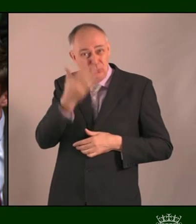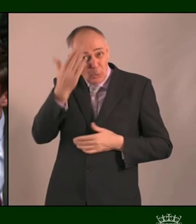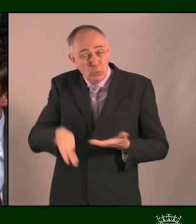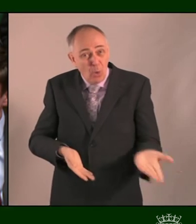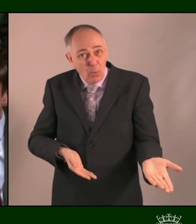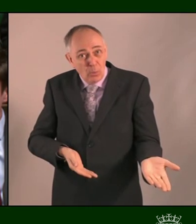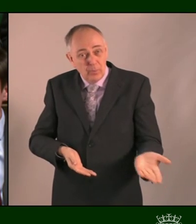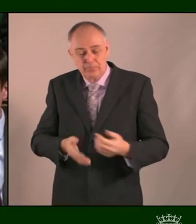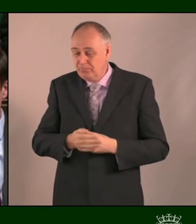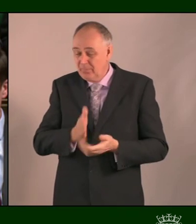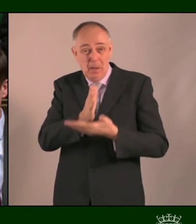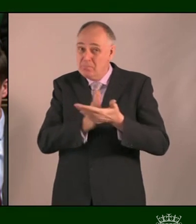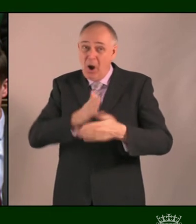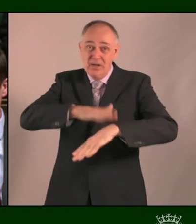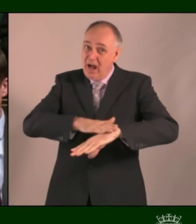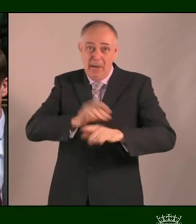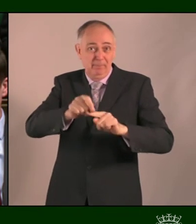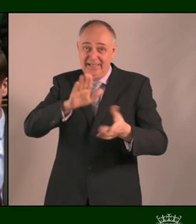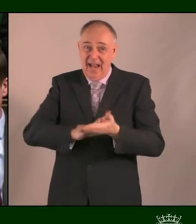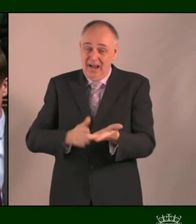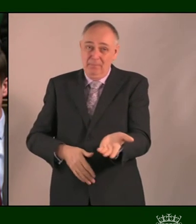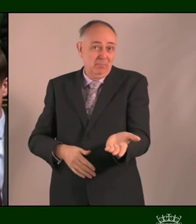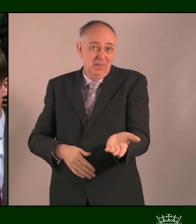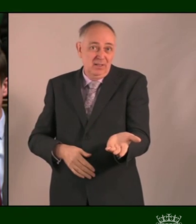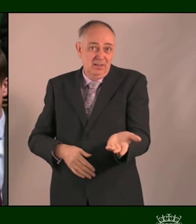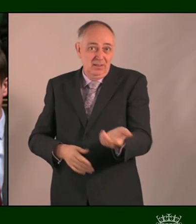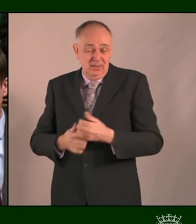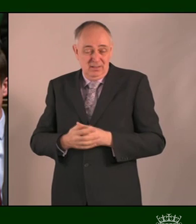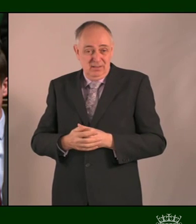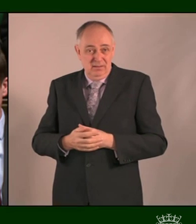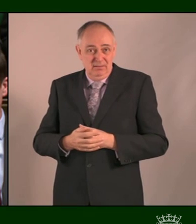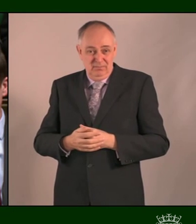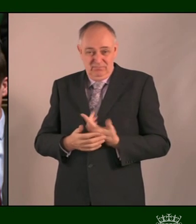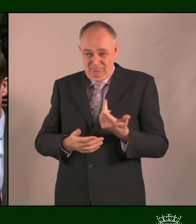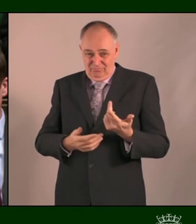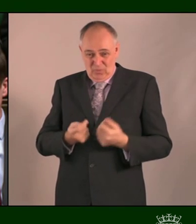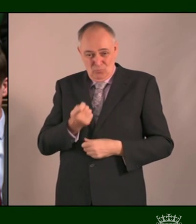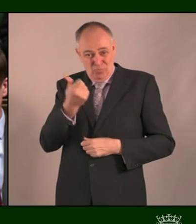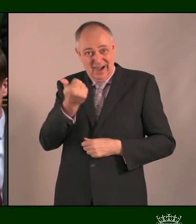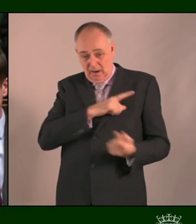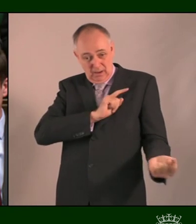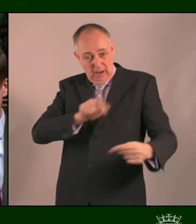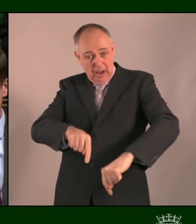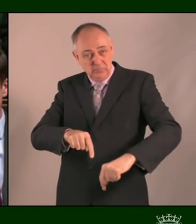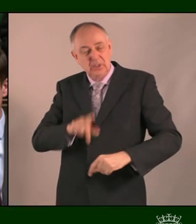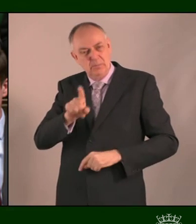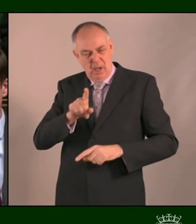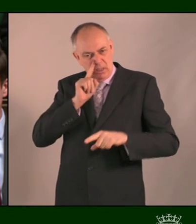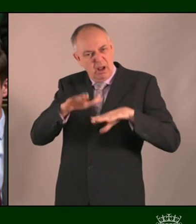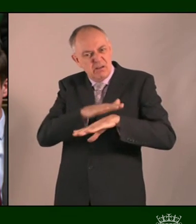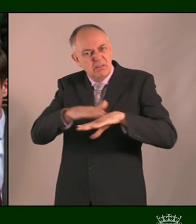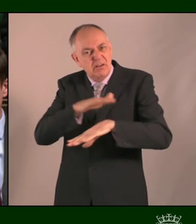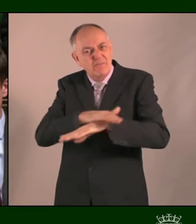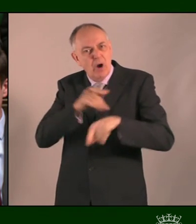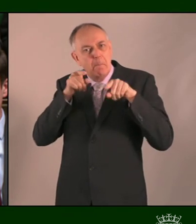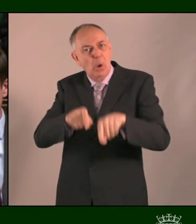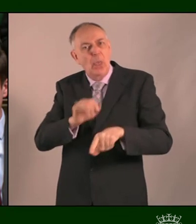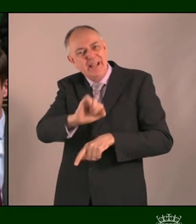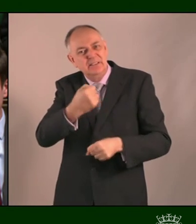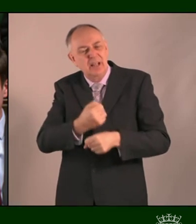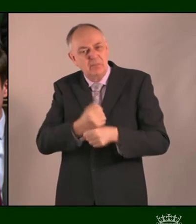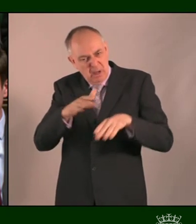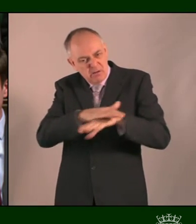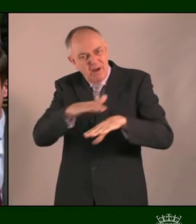We have a part-time Prime Minister who barely turns up but is determined a cover up for bullies in his Government.